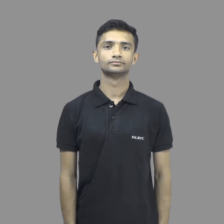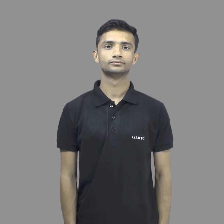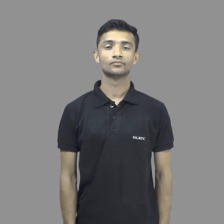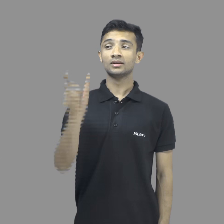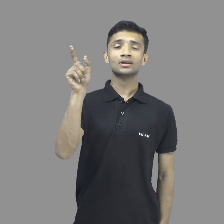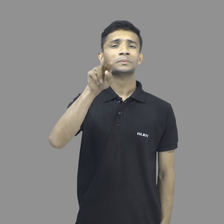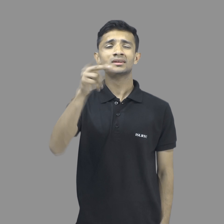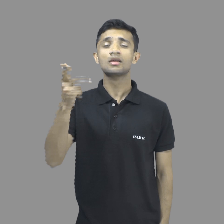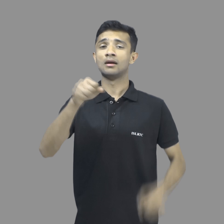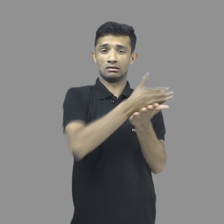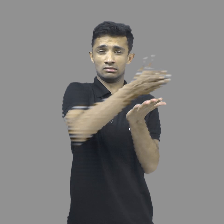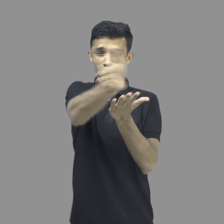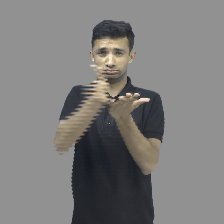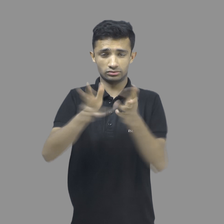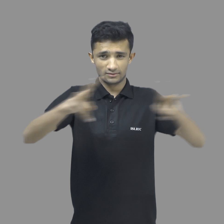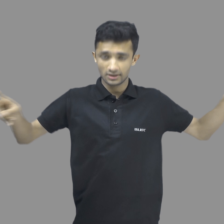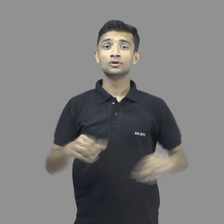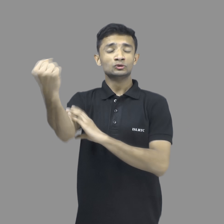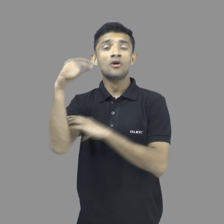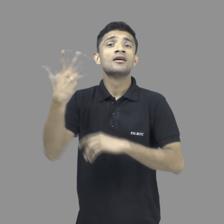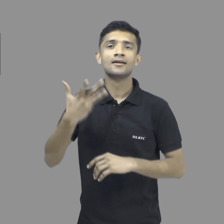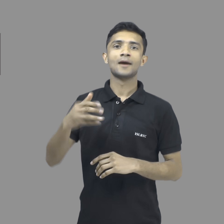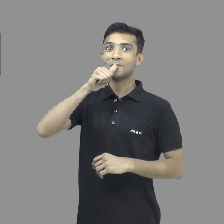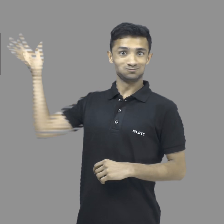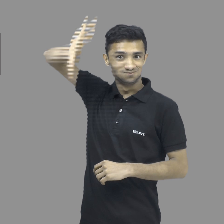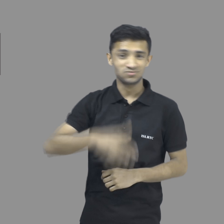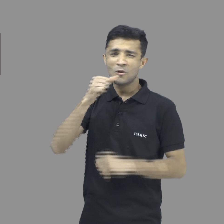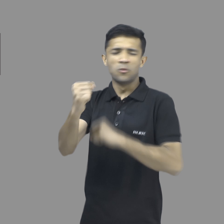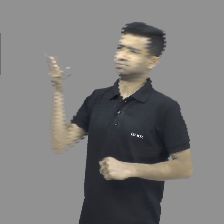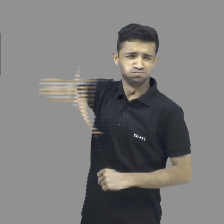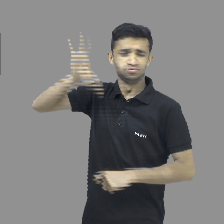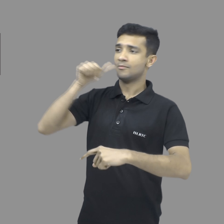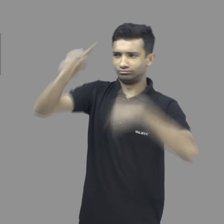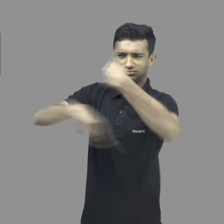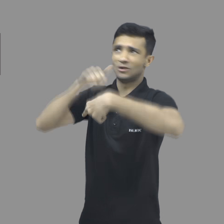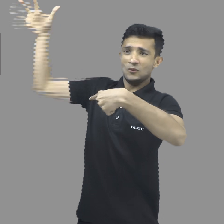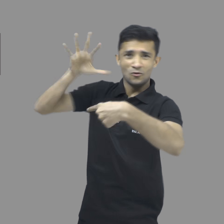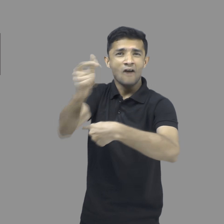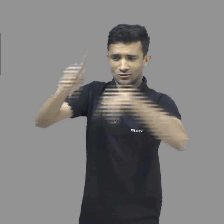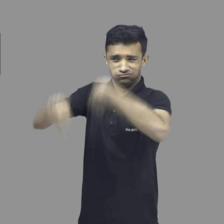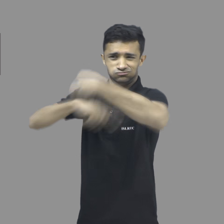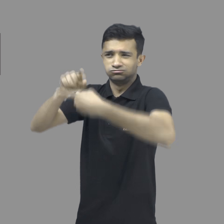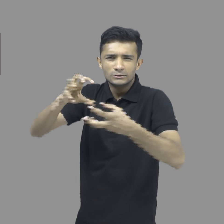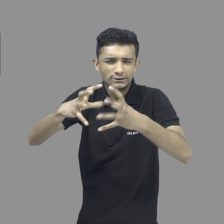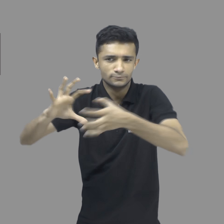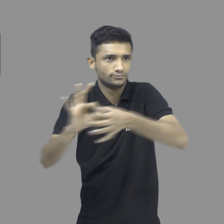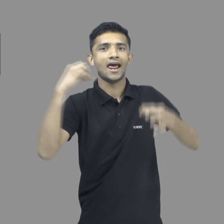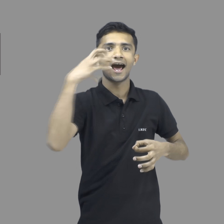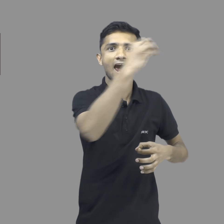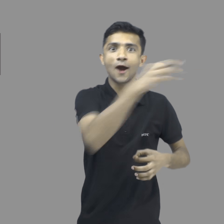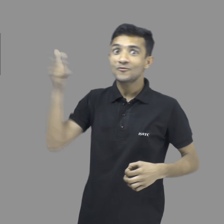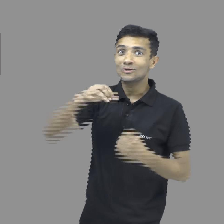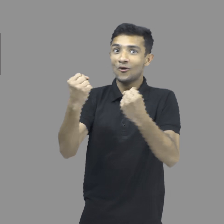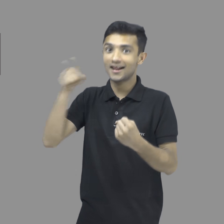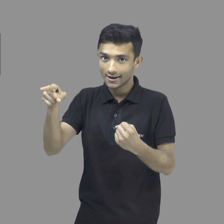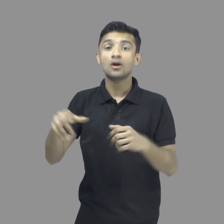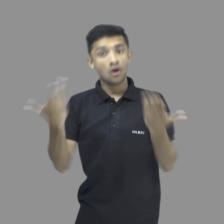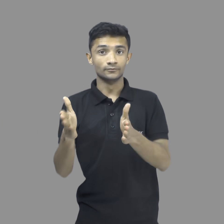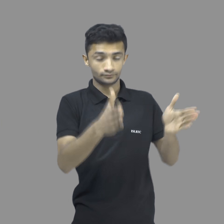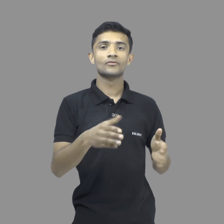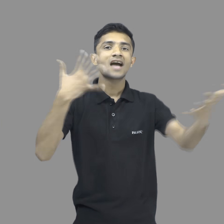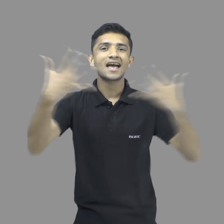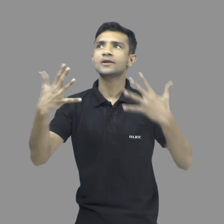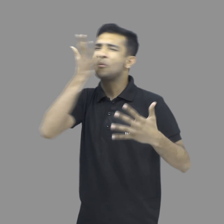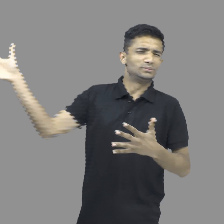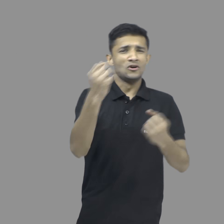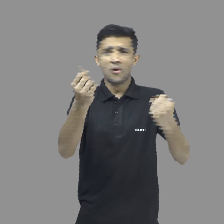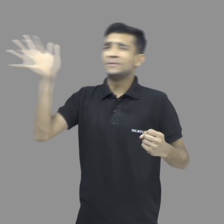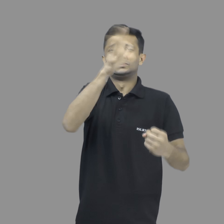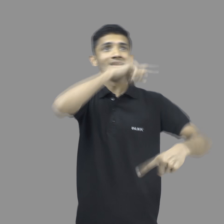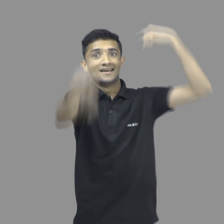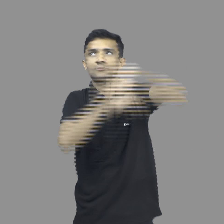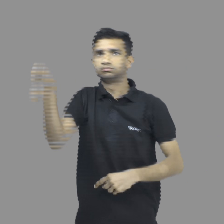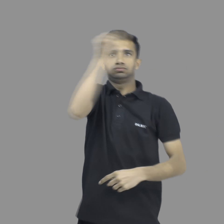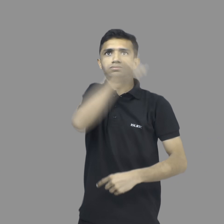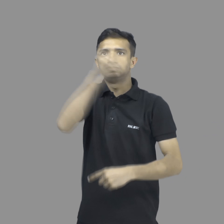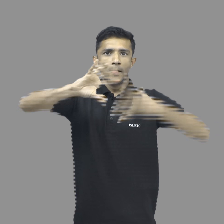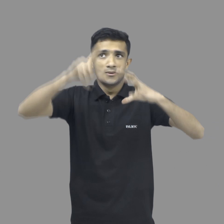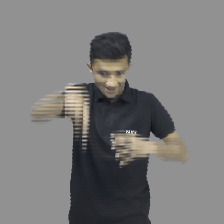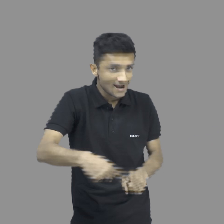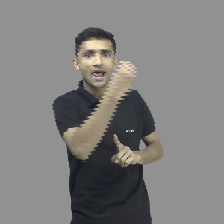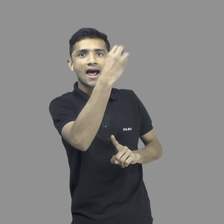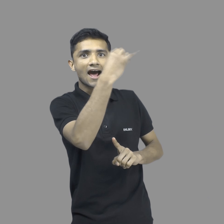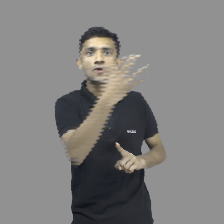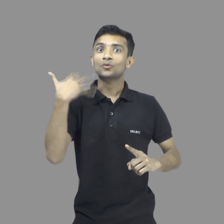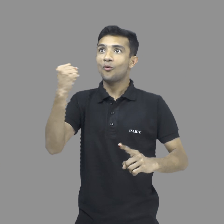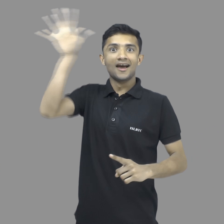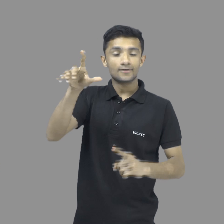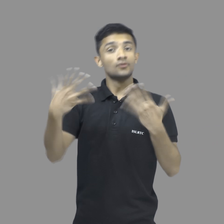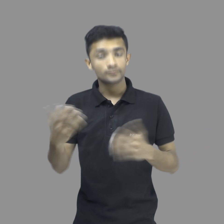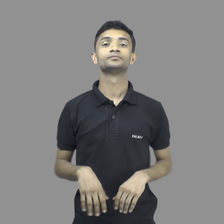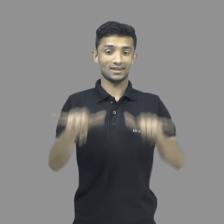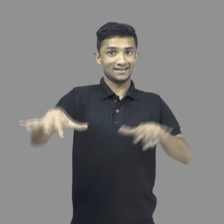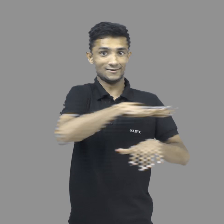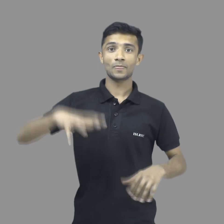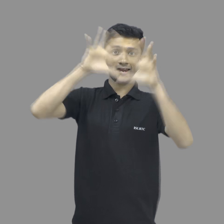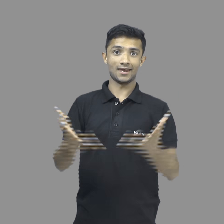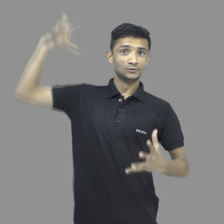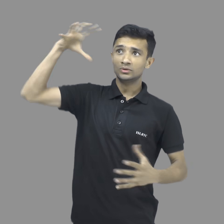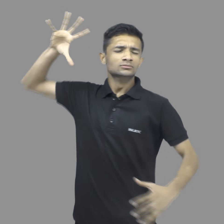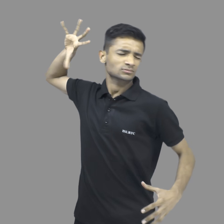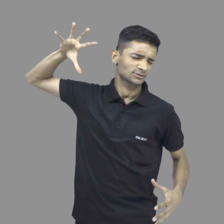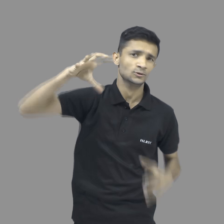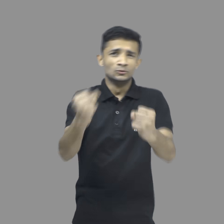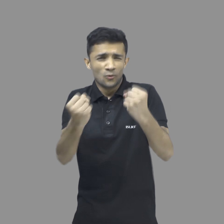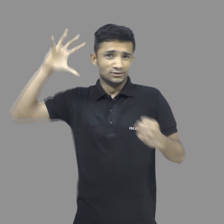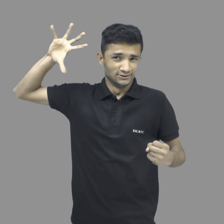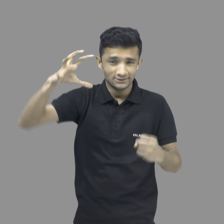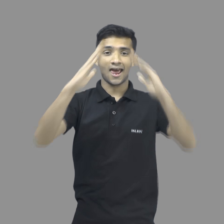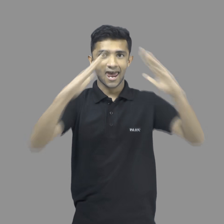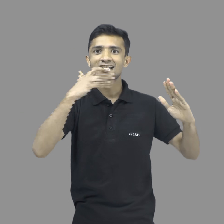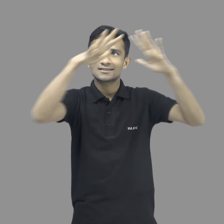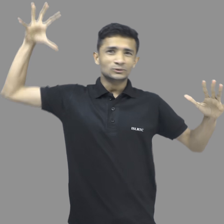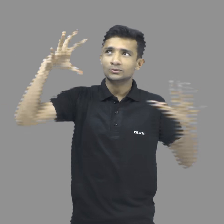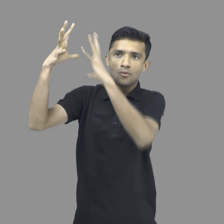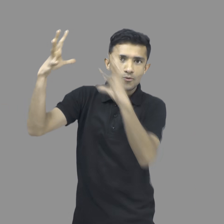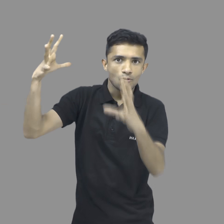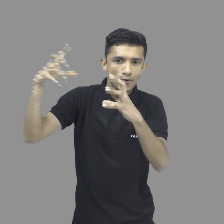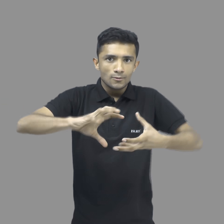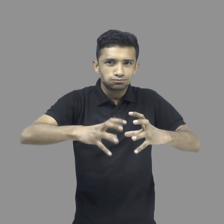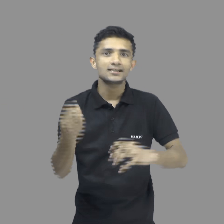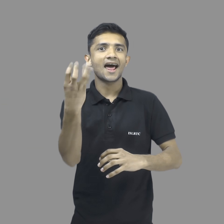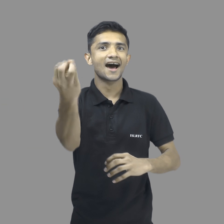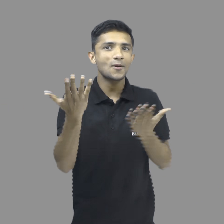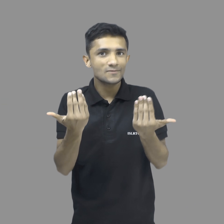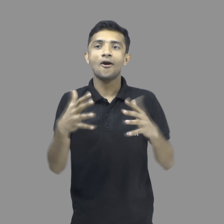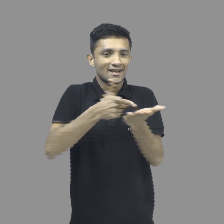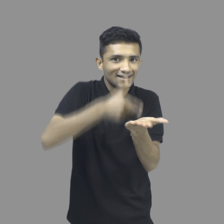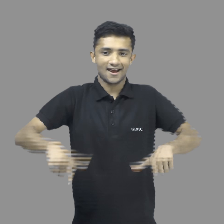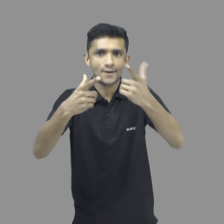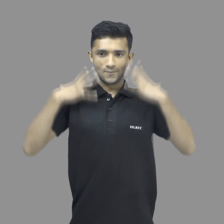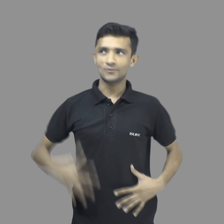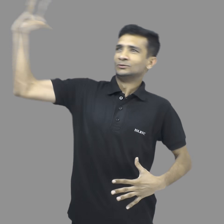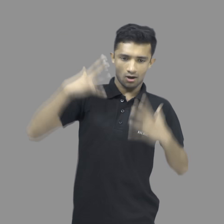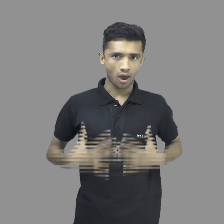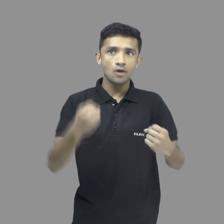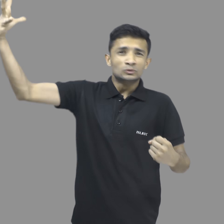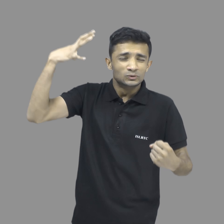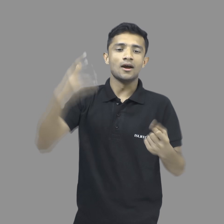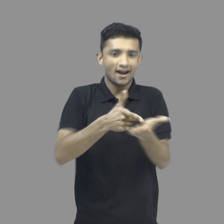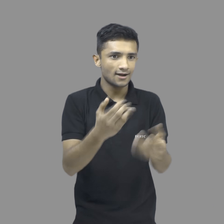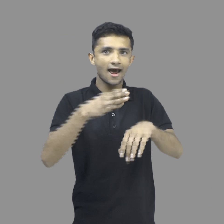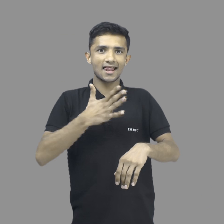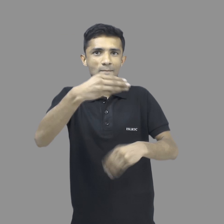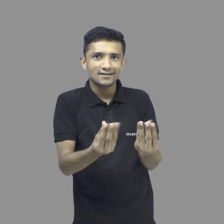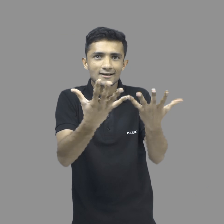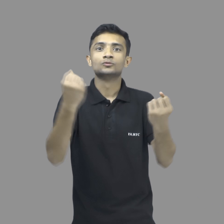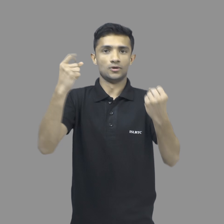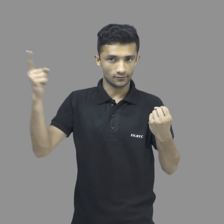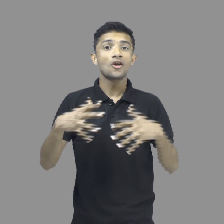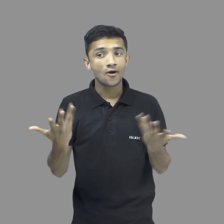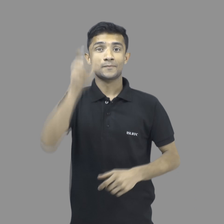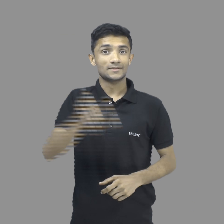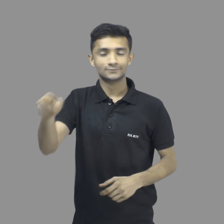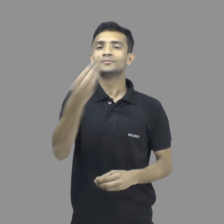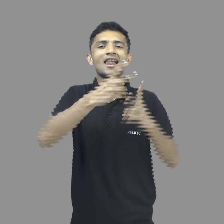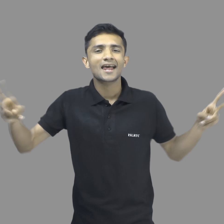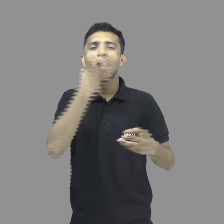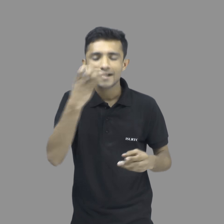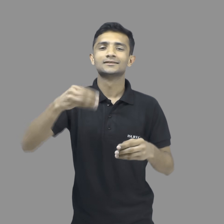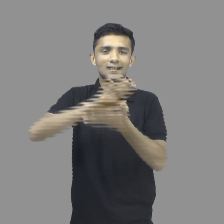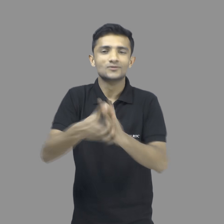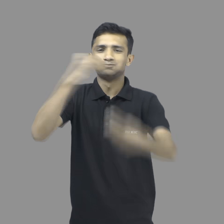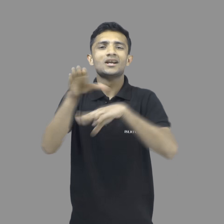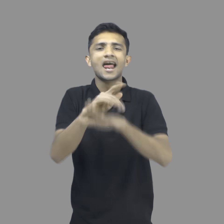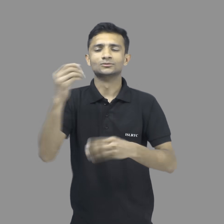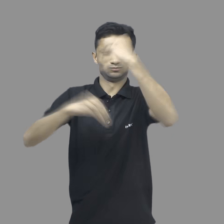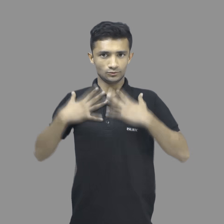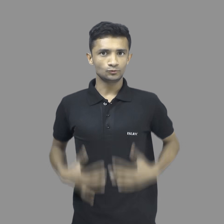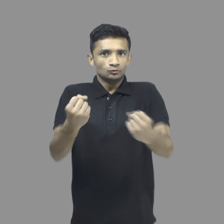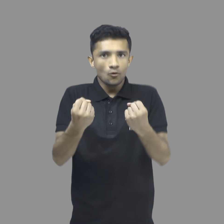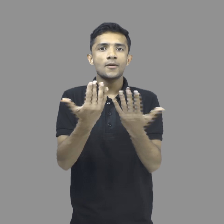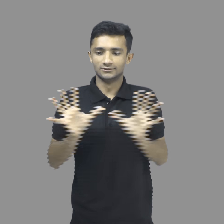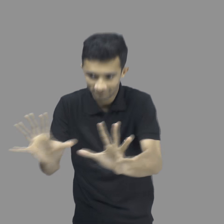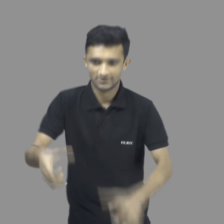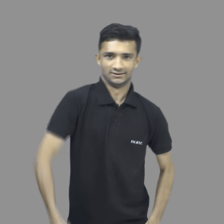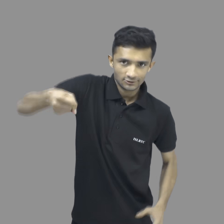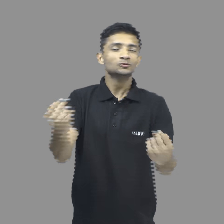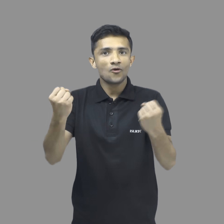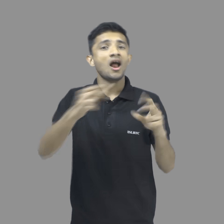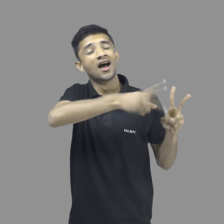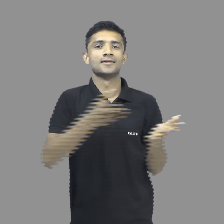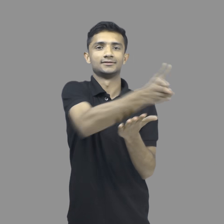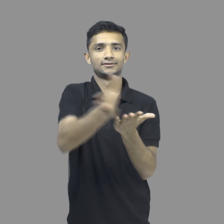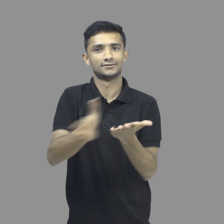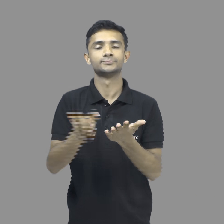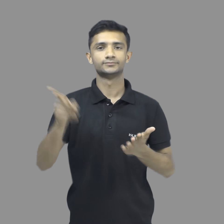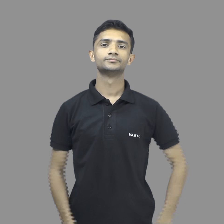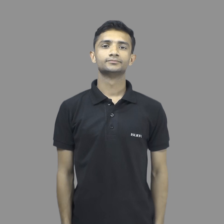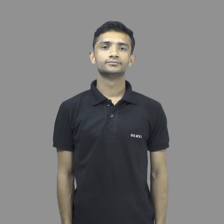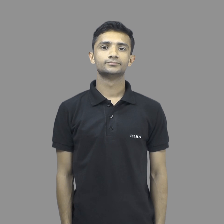Energy